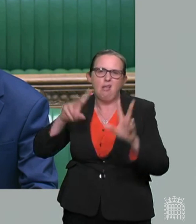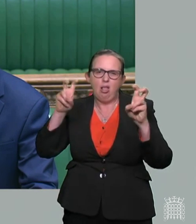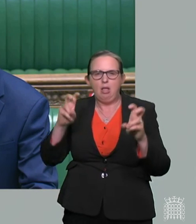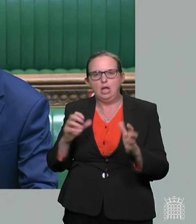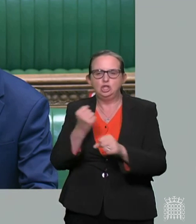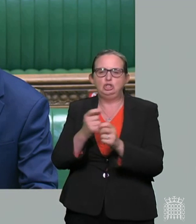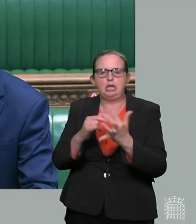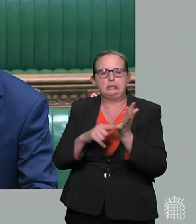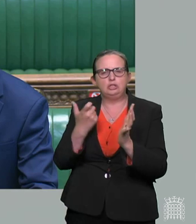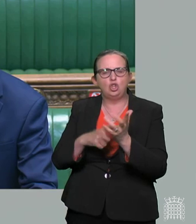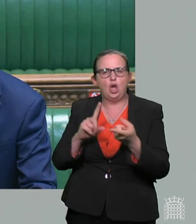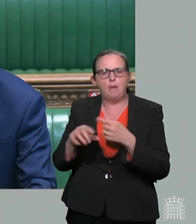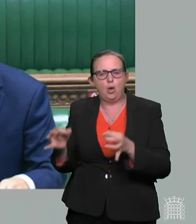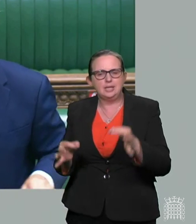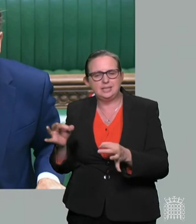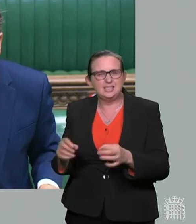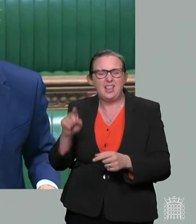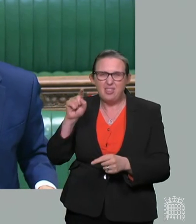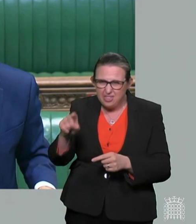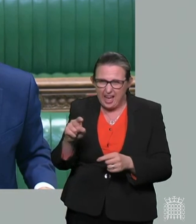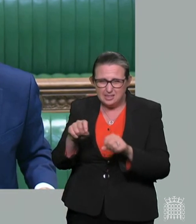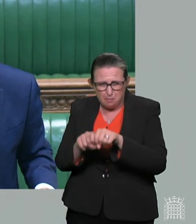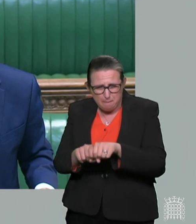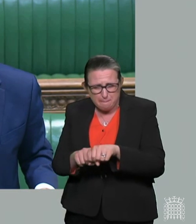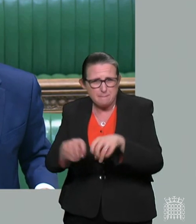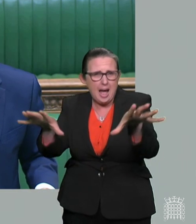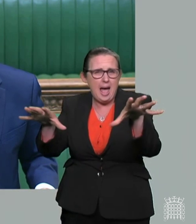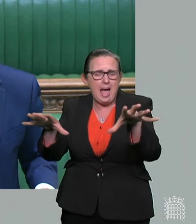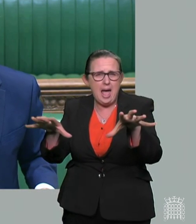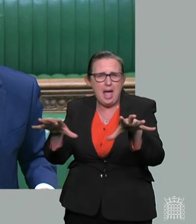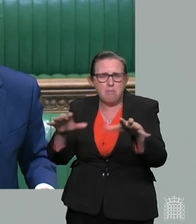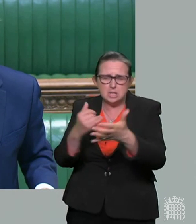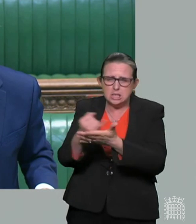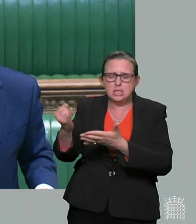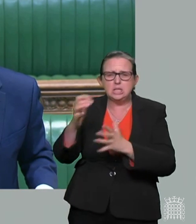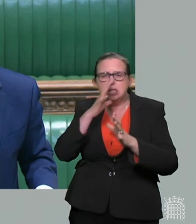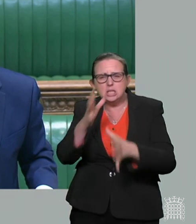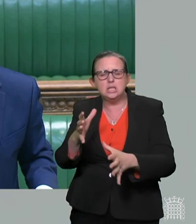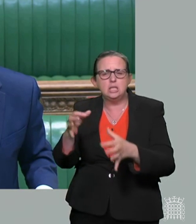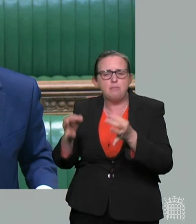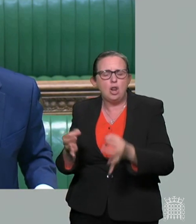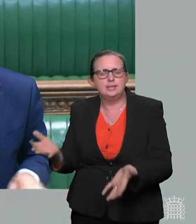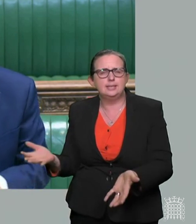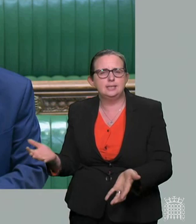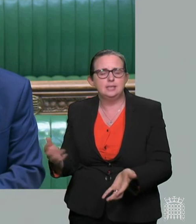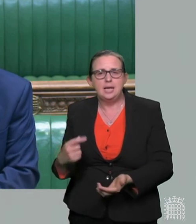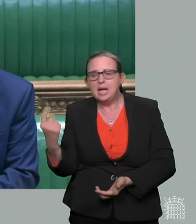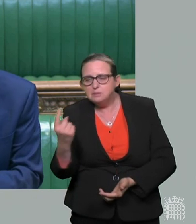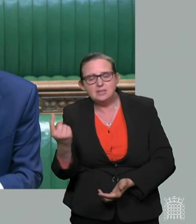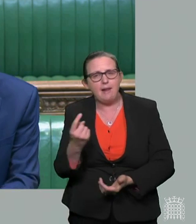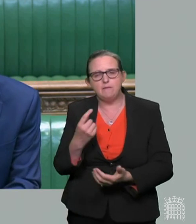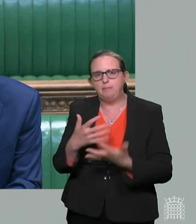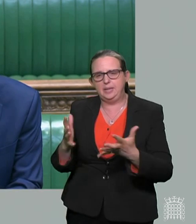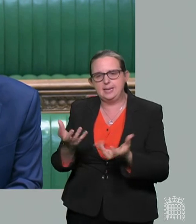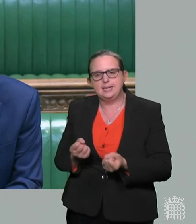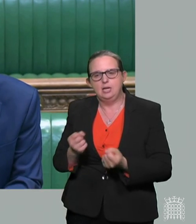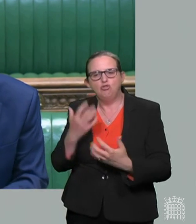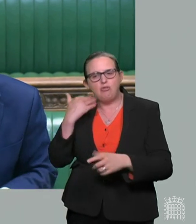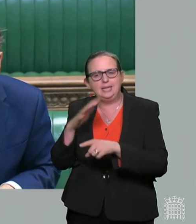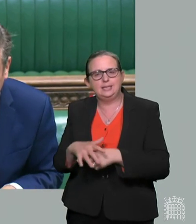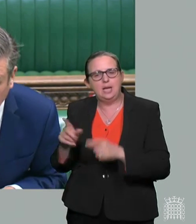served to “stoke the fire” of racism and hatred. Those are powerful words from someone who has been subjected to racist abuse.